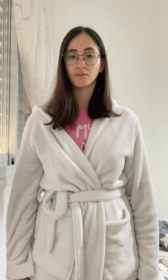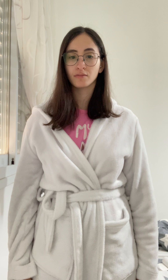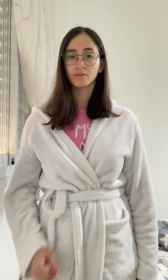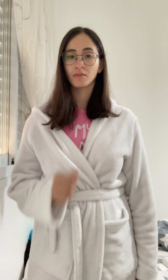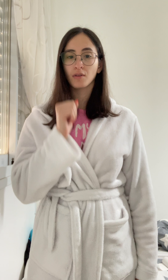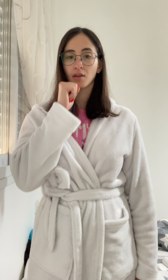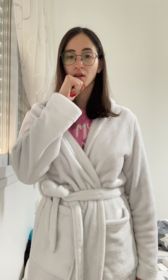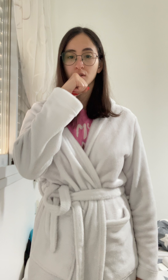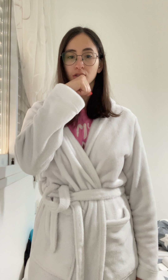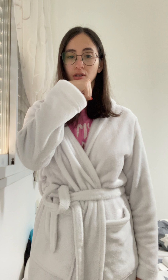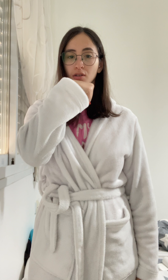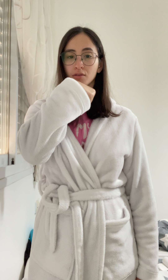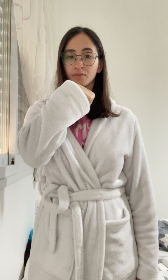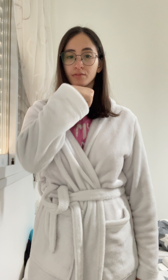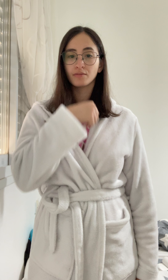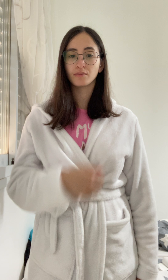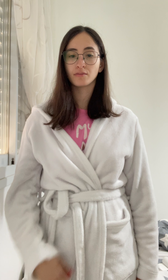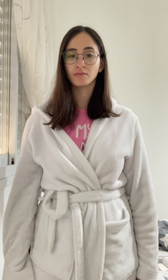ישן